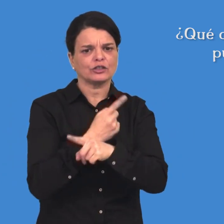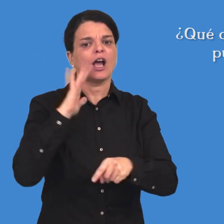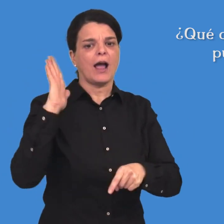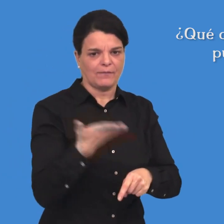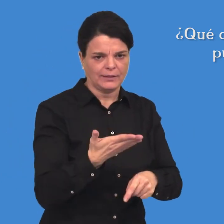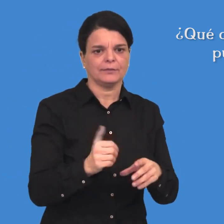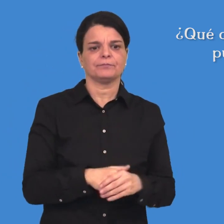afectar